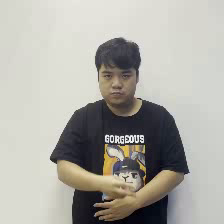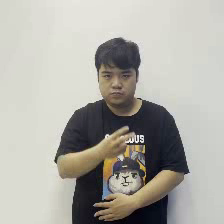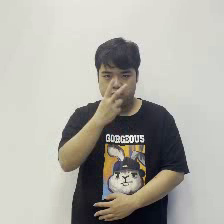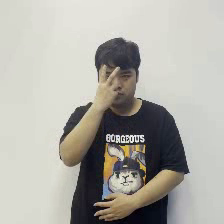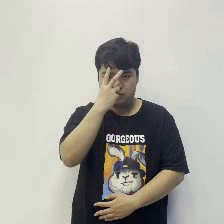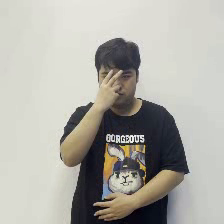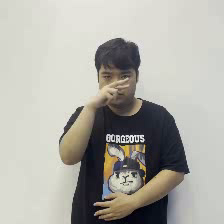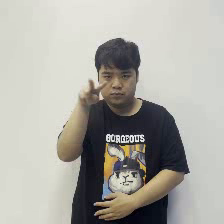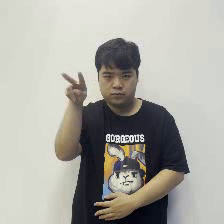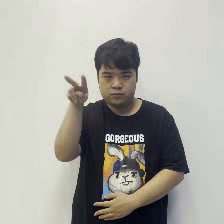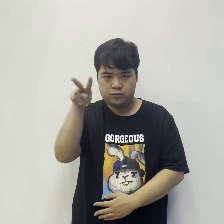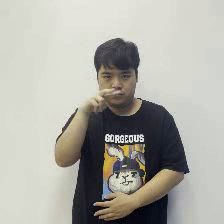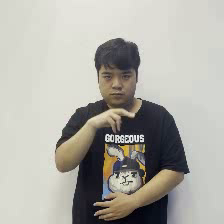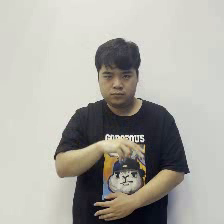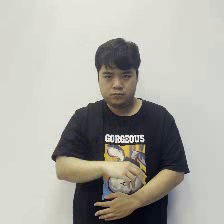Nhìn